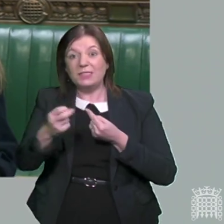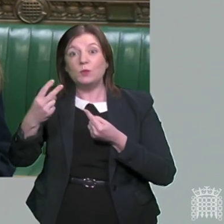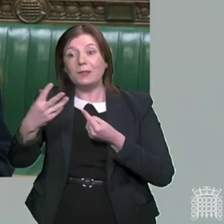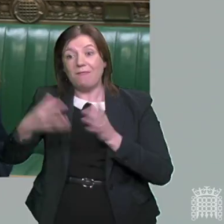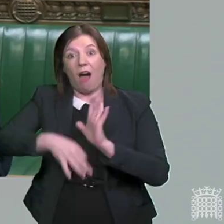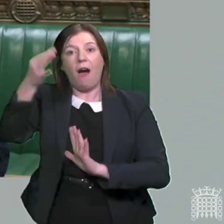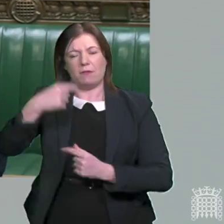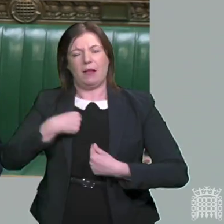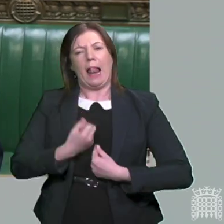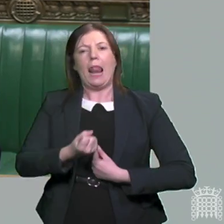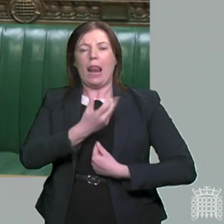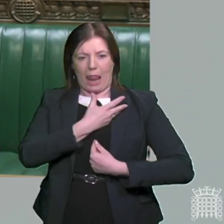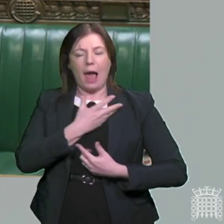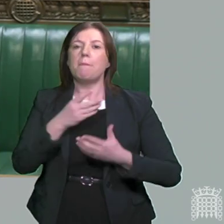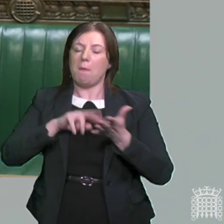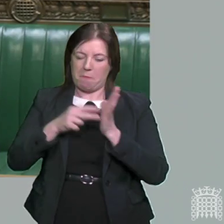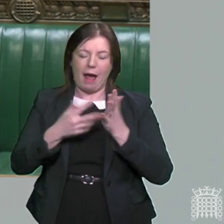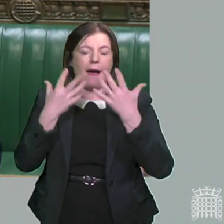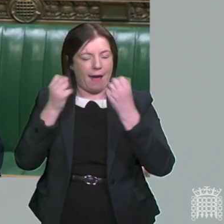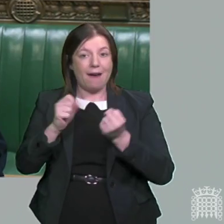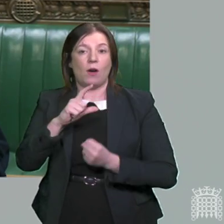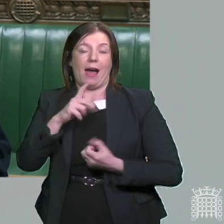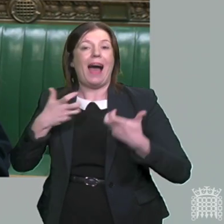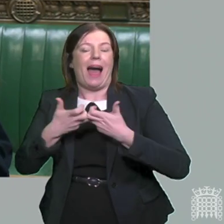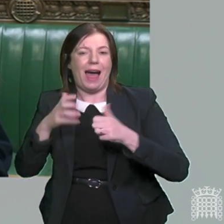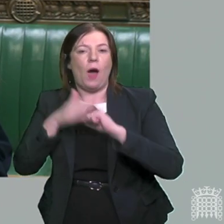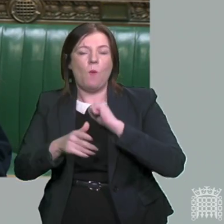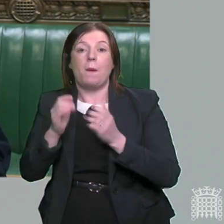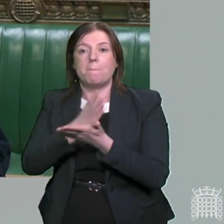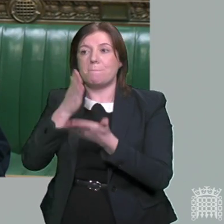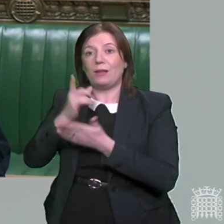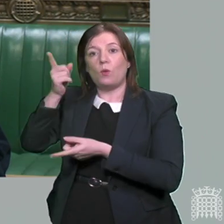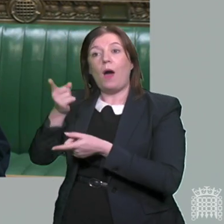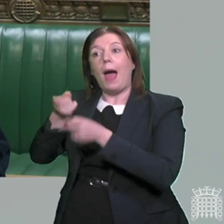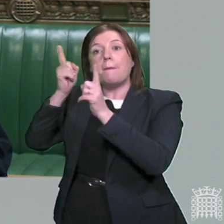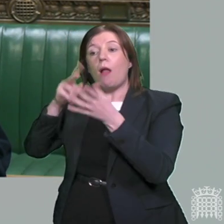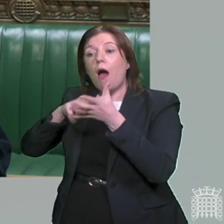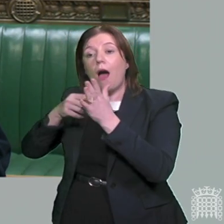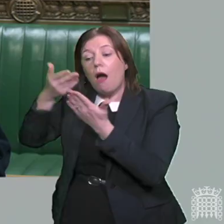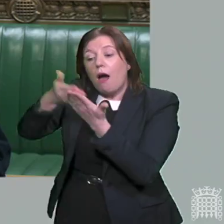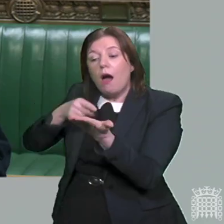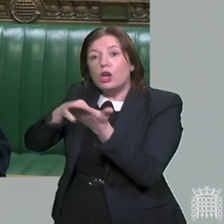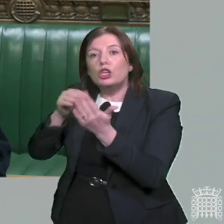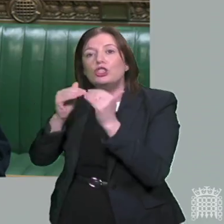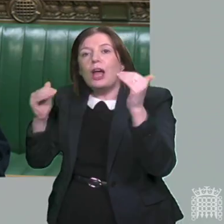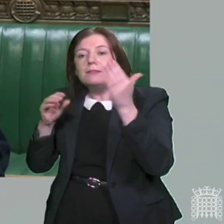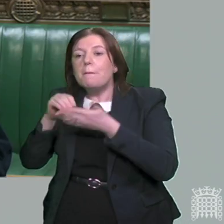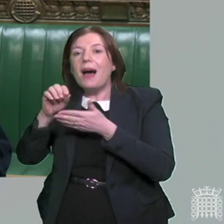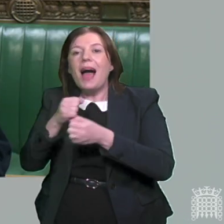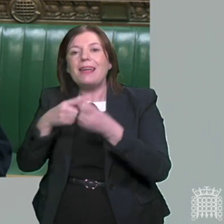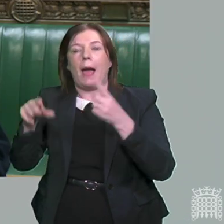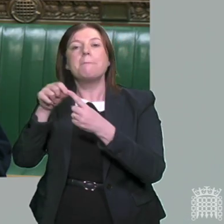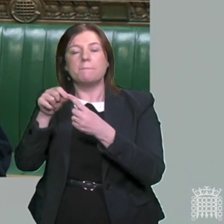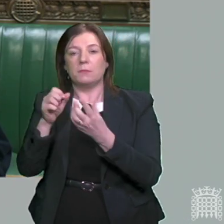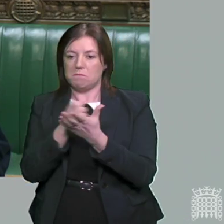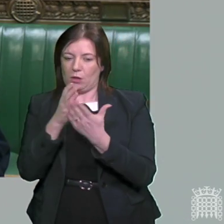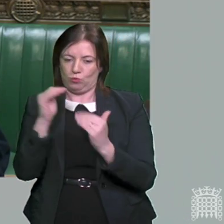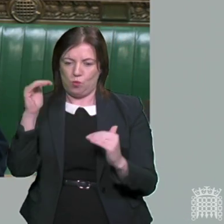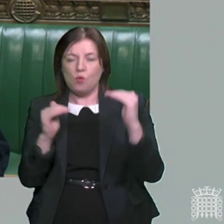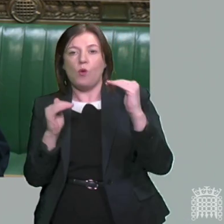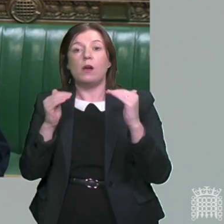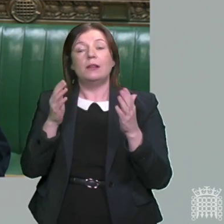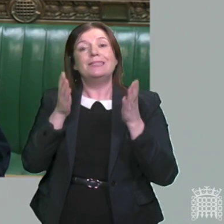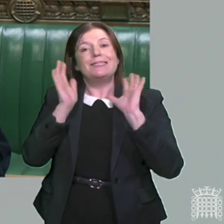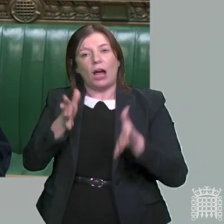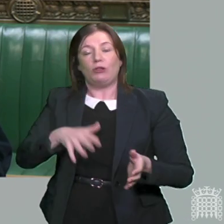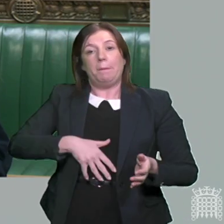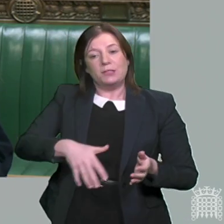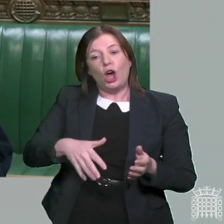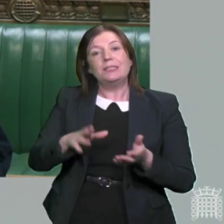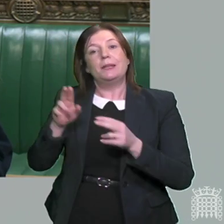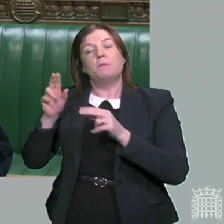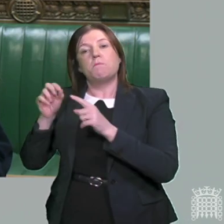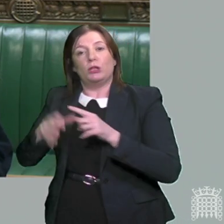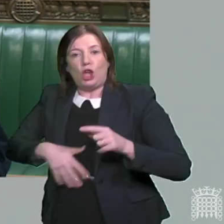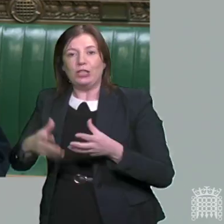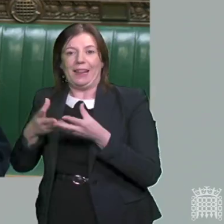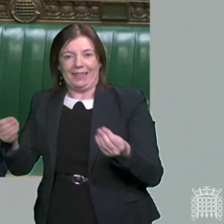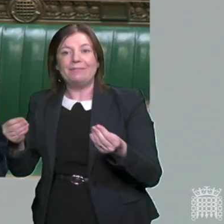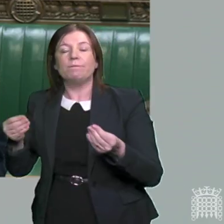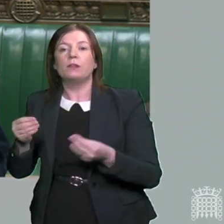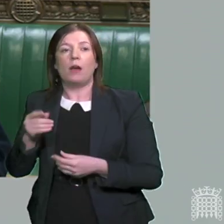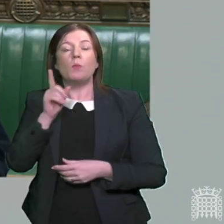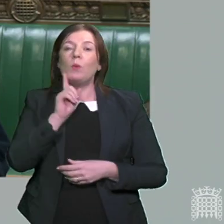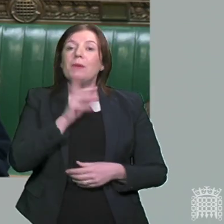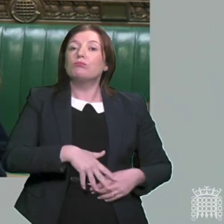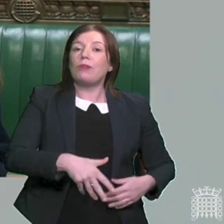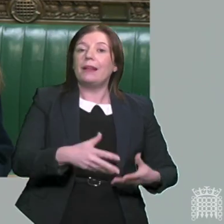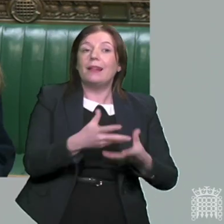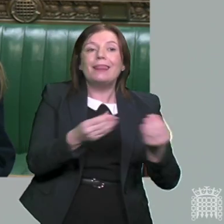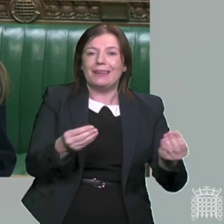Labour has a plan to do this by requiring large firms to publish gender pay gap plans, permitting equal pay comparisons, extending statutory maternity and paternity leave, and strengthening protections for pregnant women.